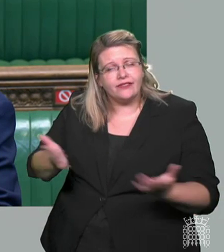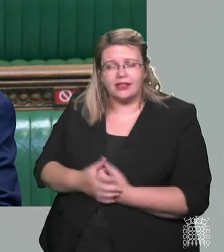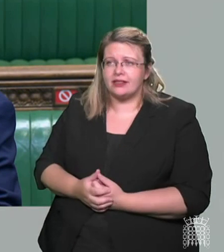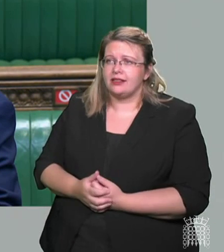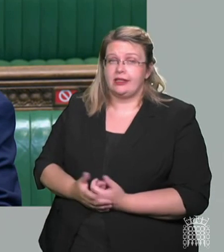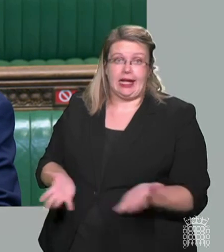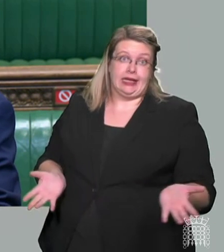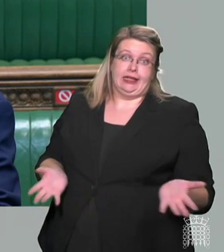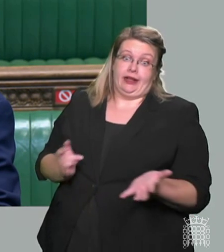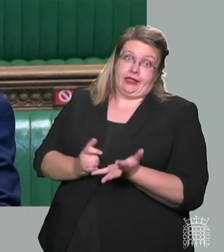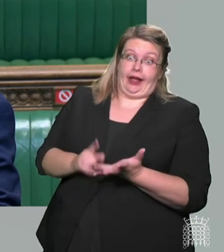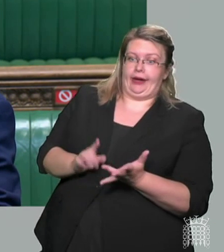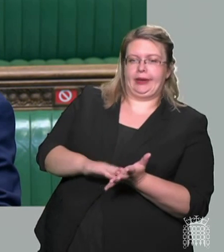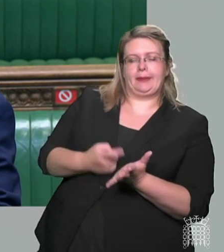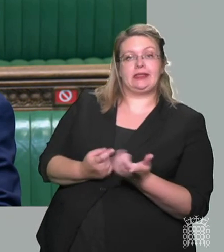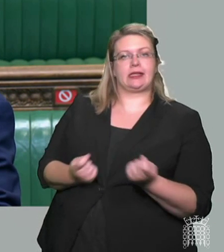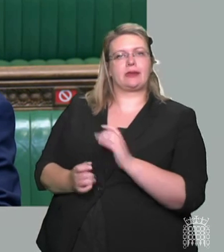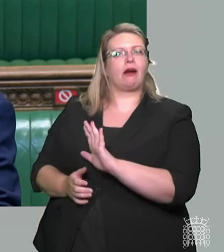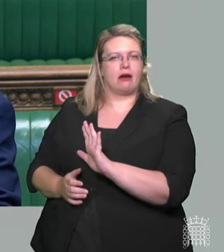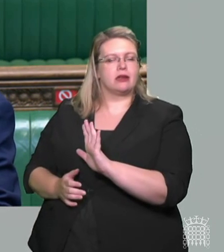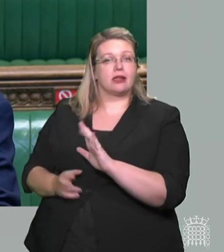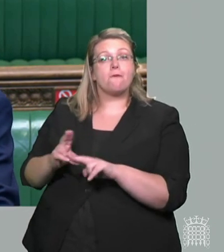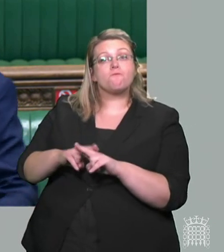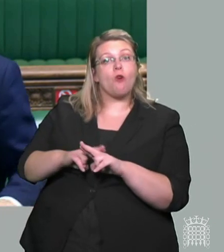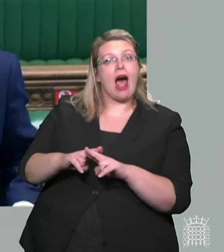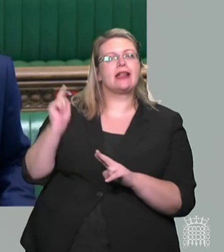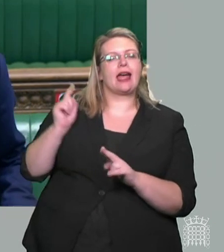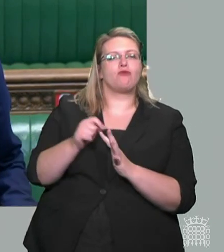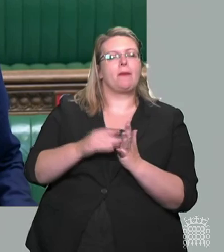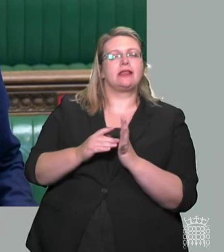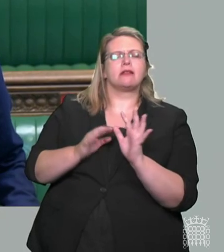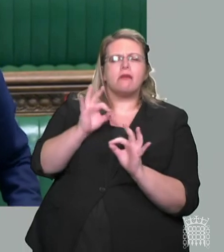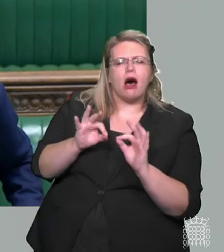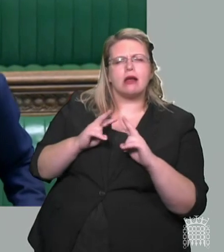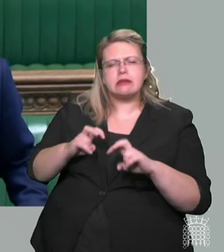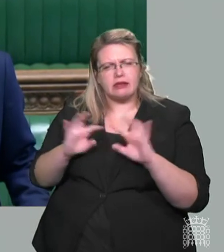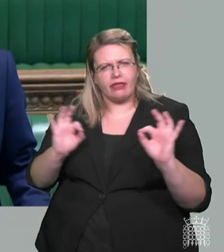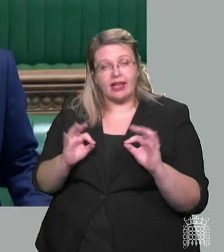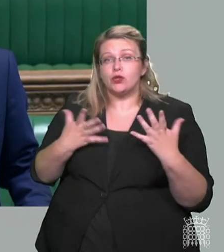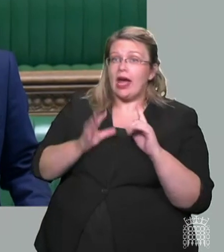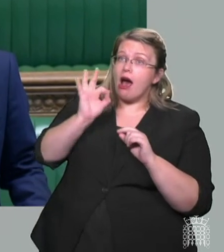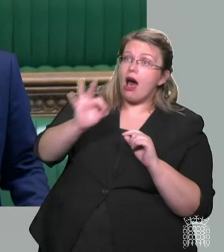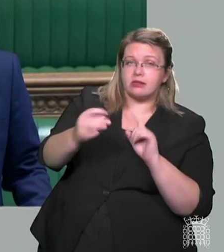It is no questions asked by the Prime Minister on Friday, and no questions answered today.